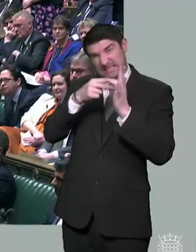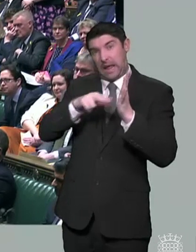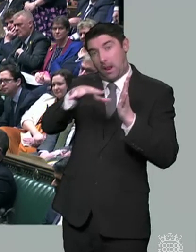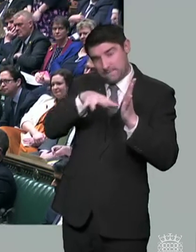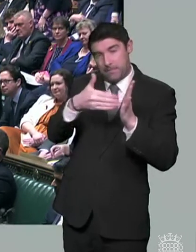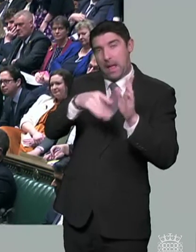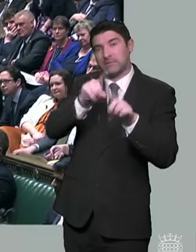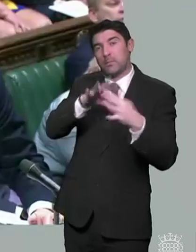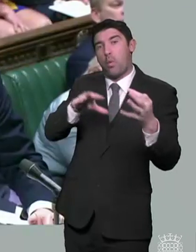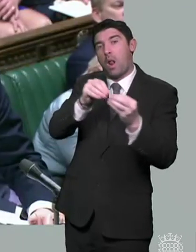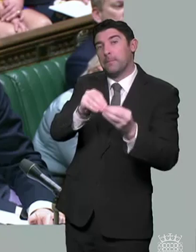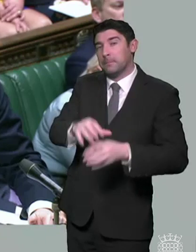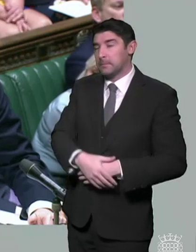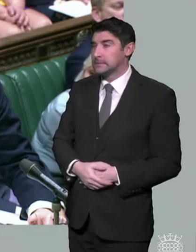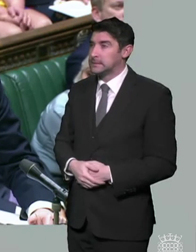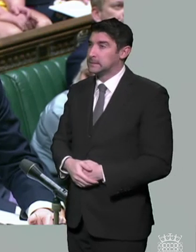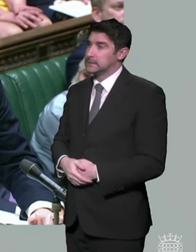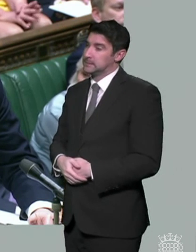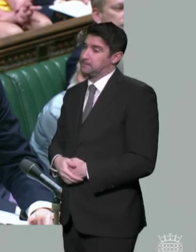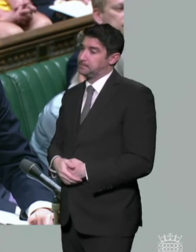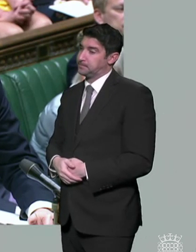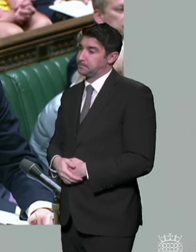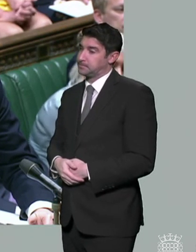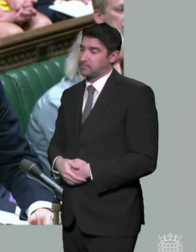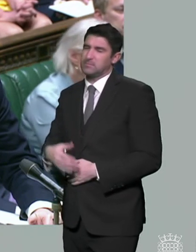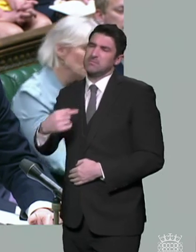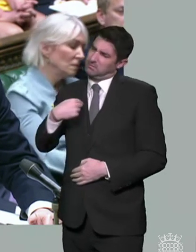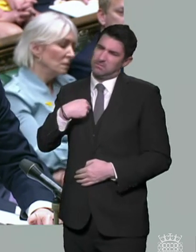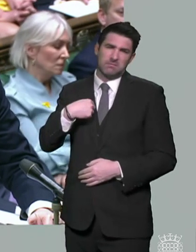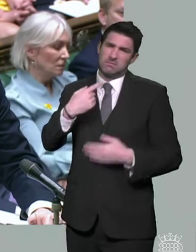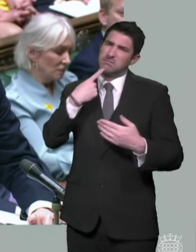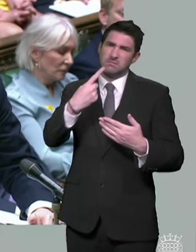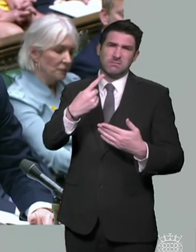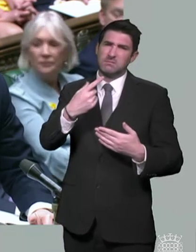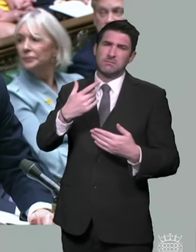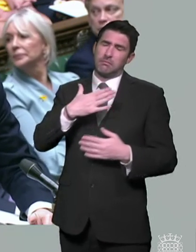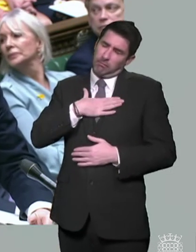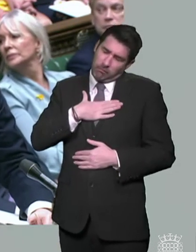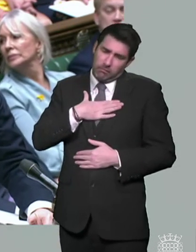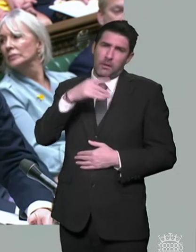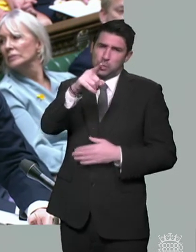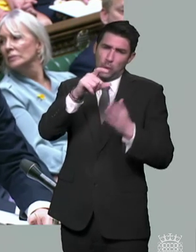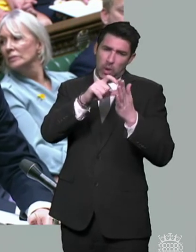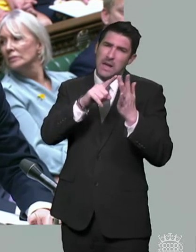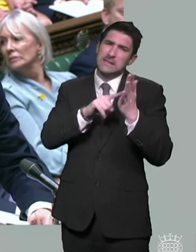I think the whole House will want to echo my condolences to Dylan’s friends and family.